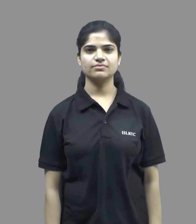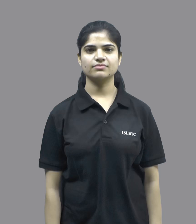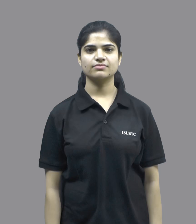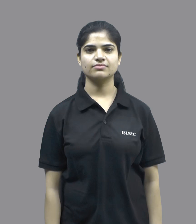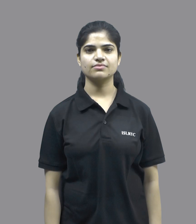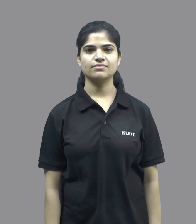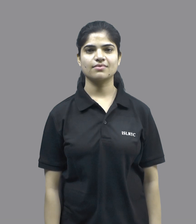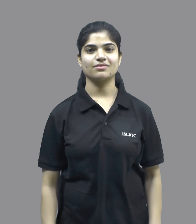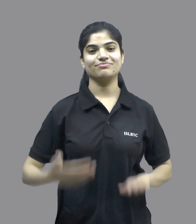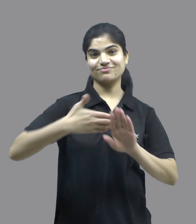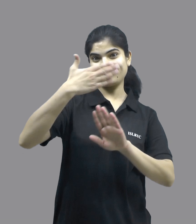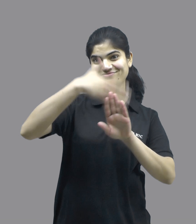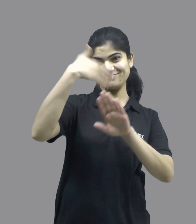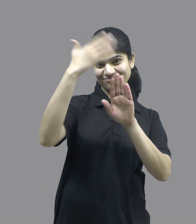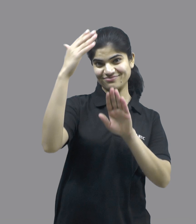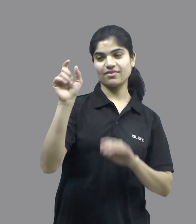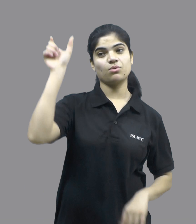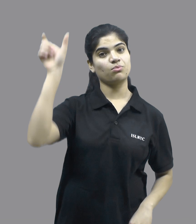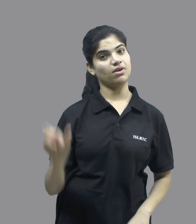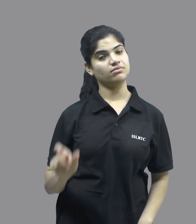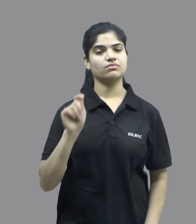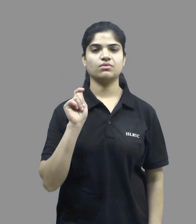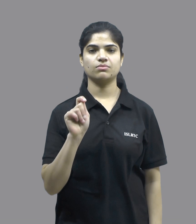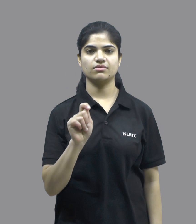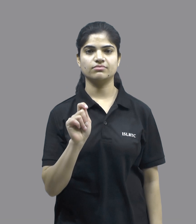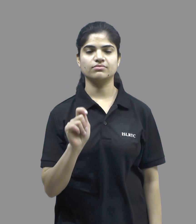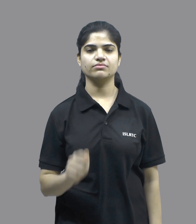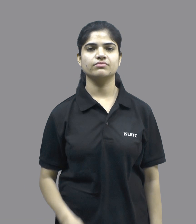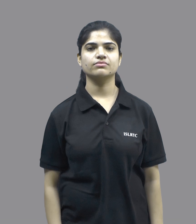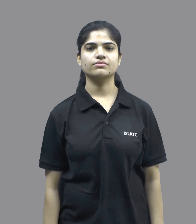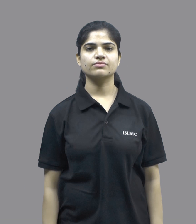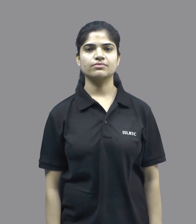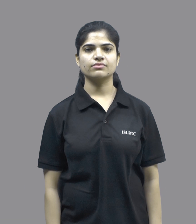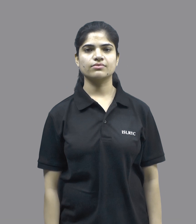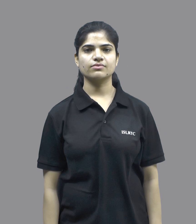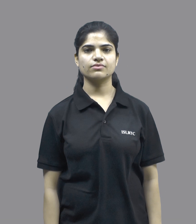Builder